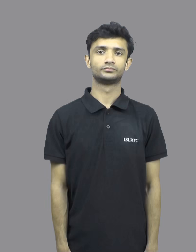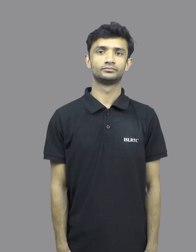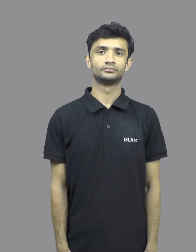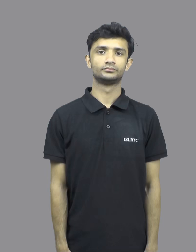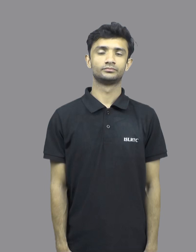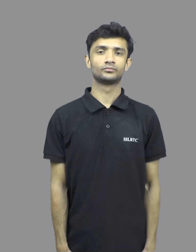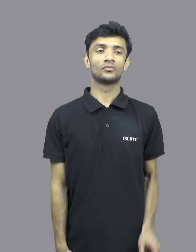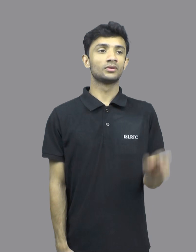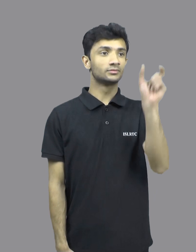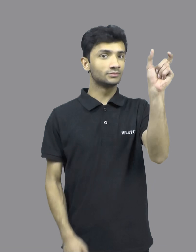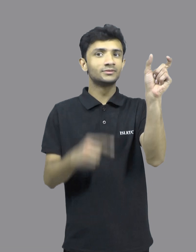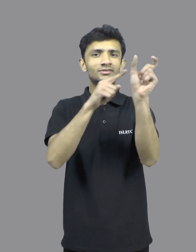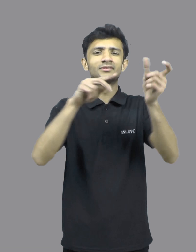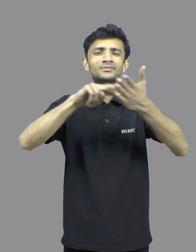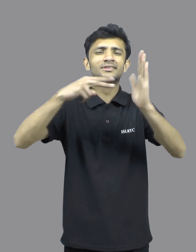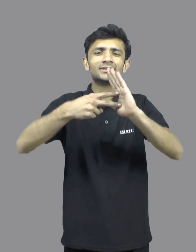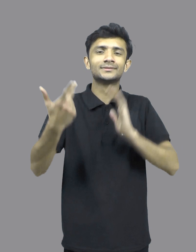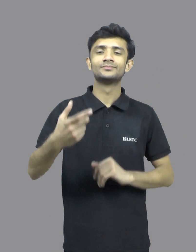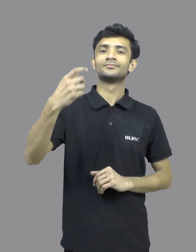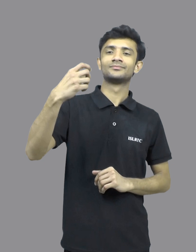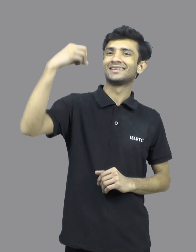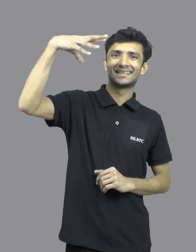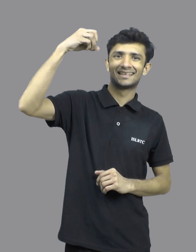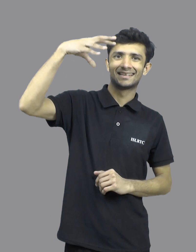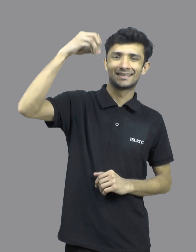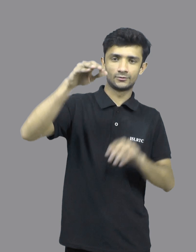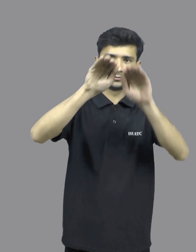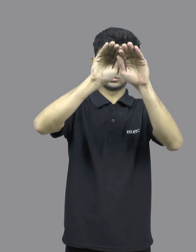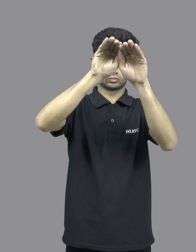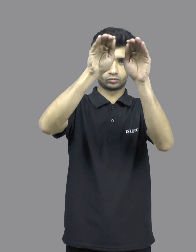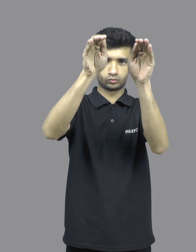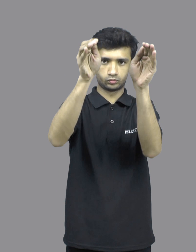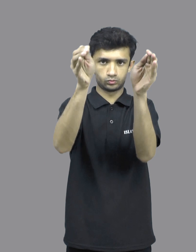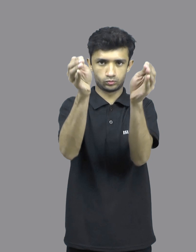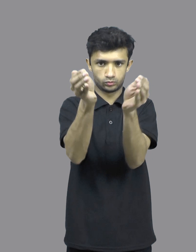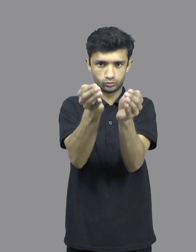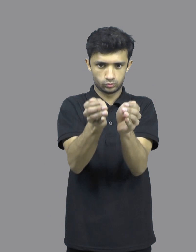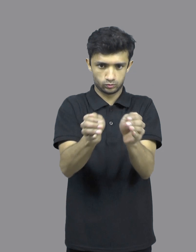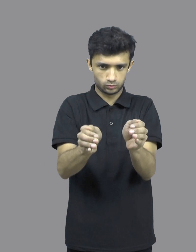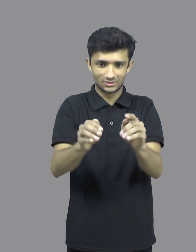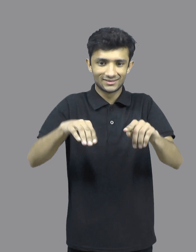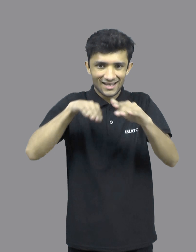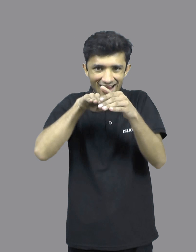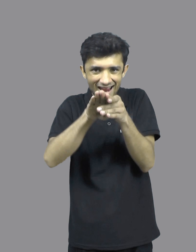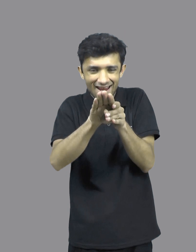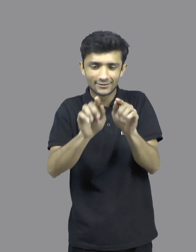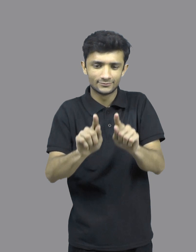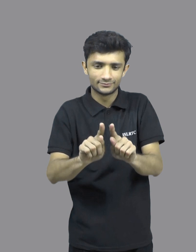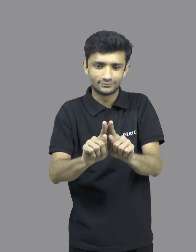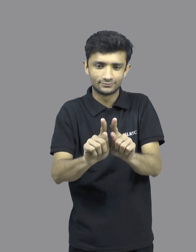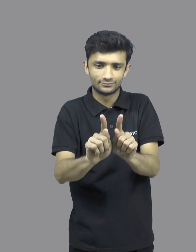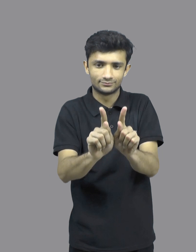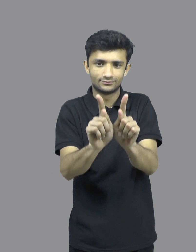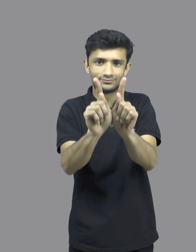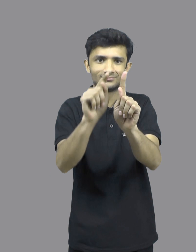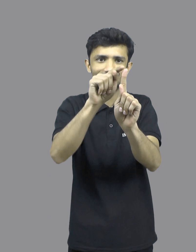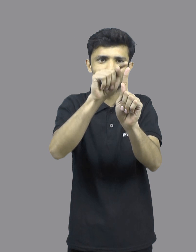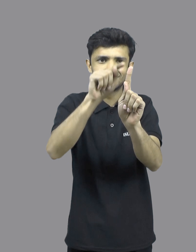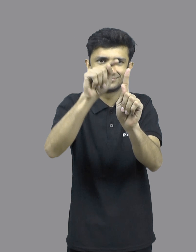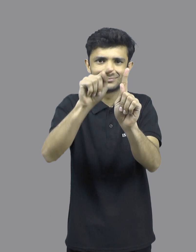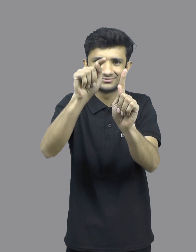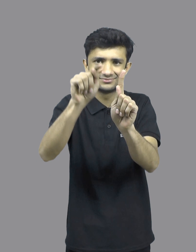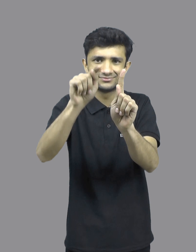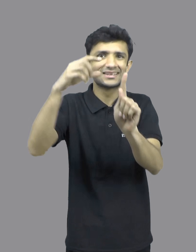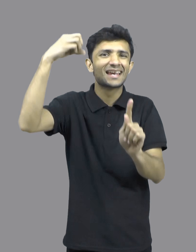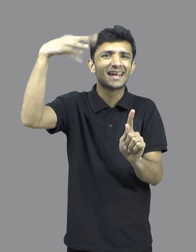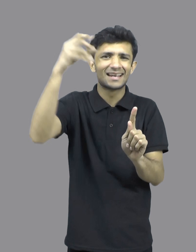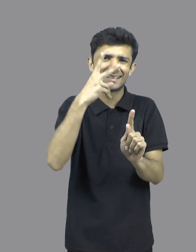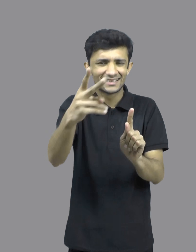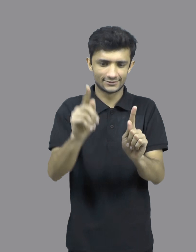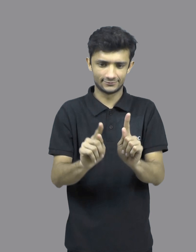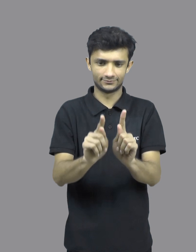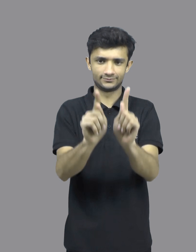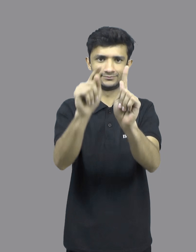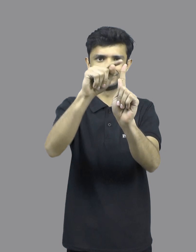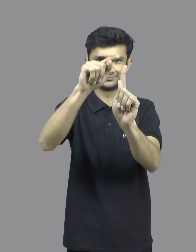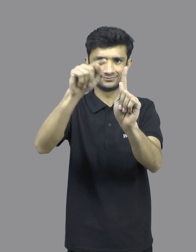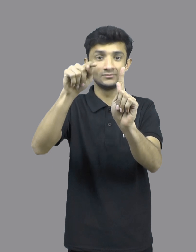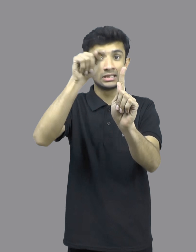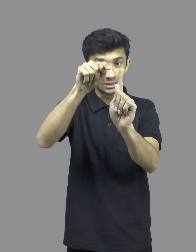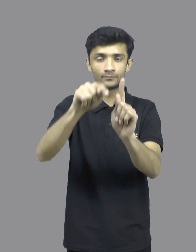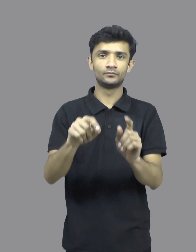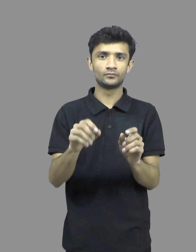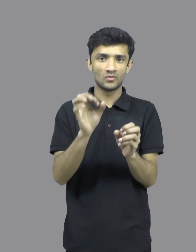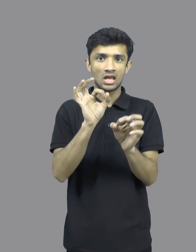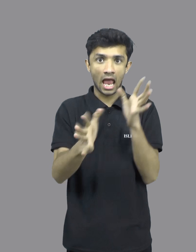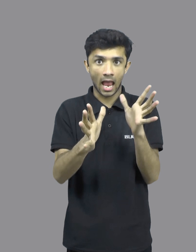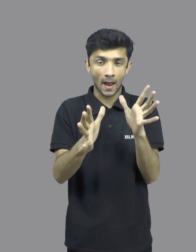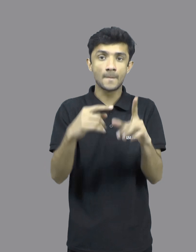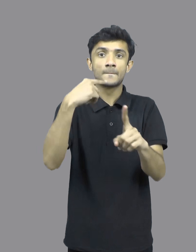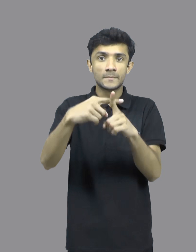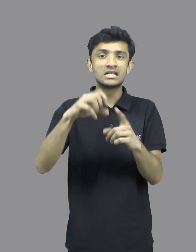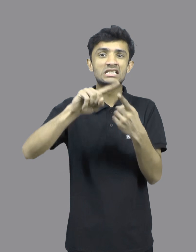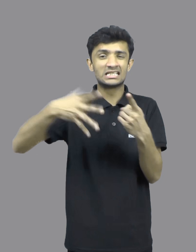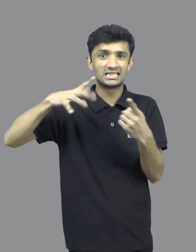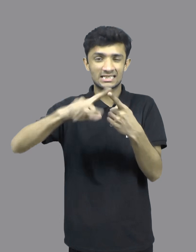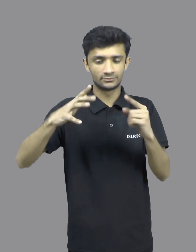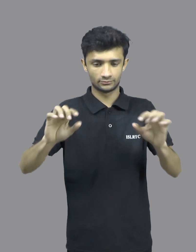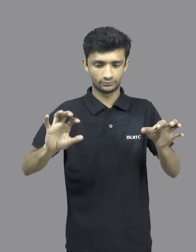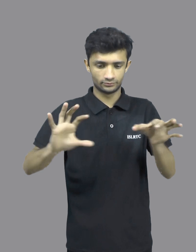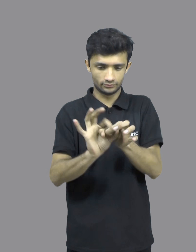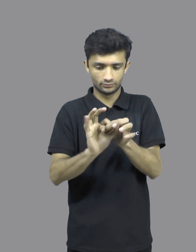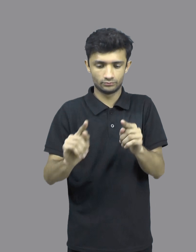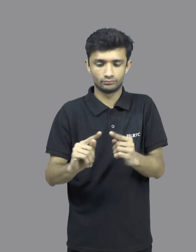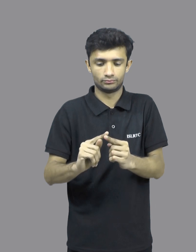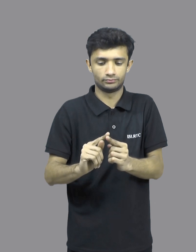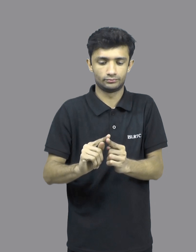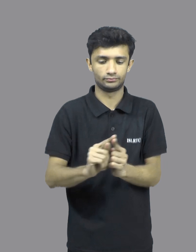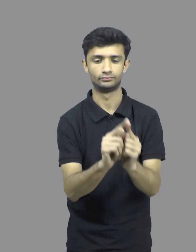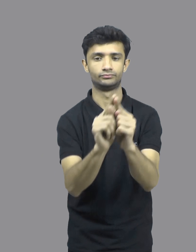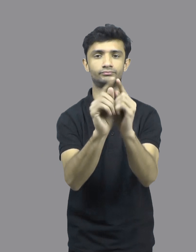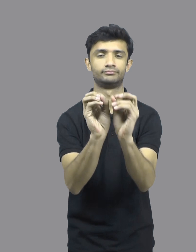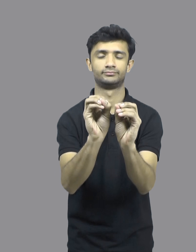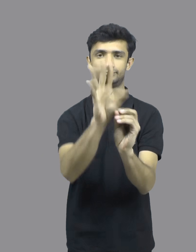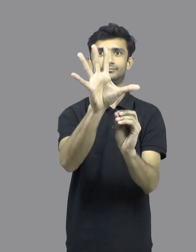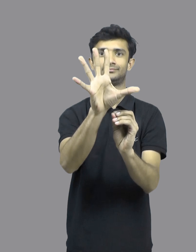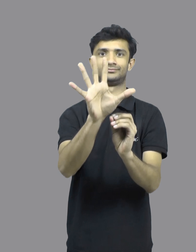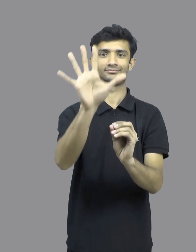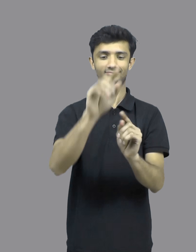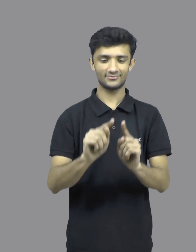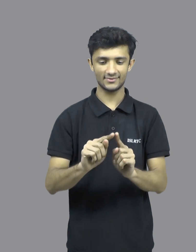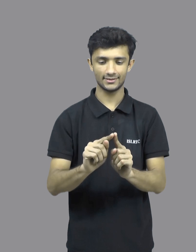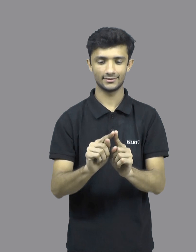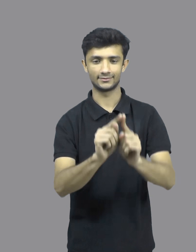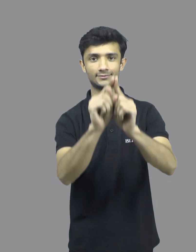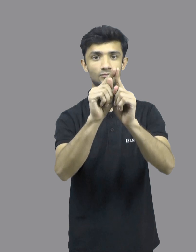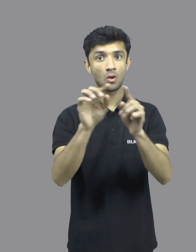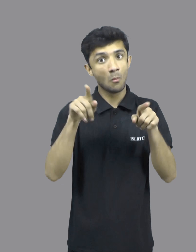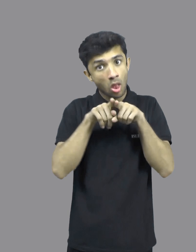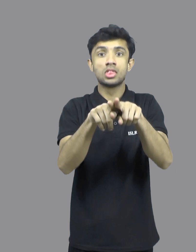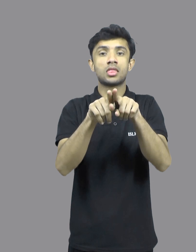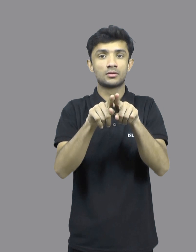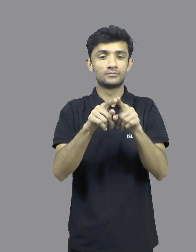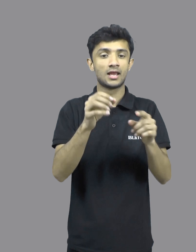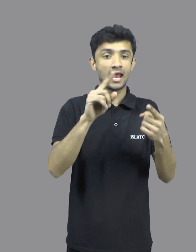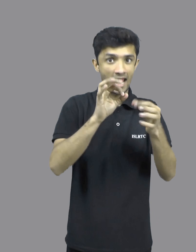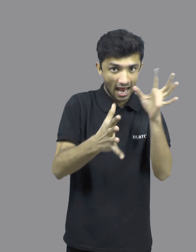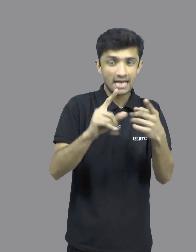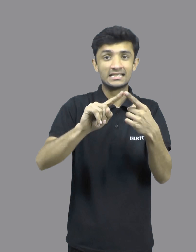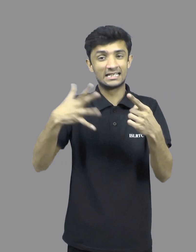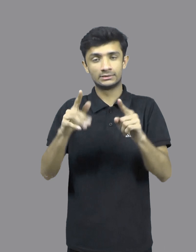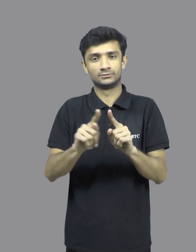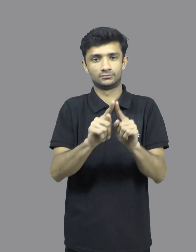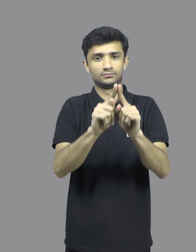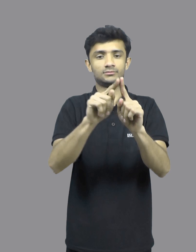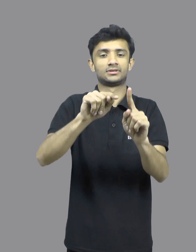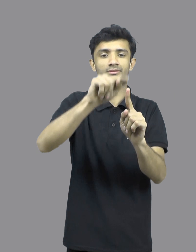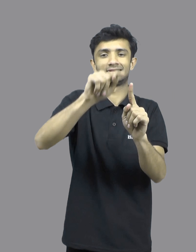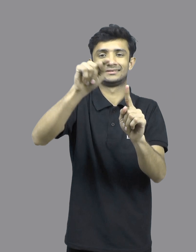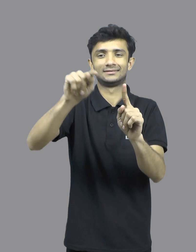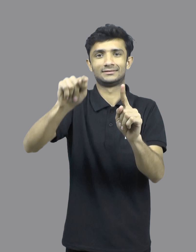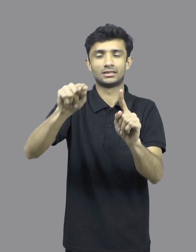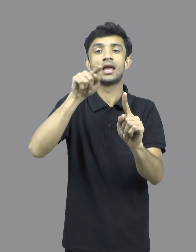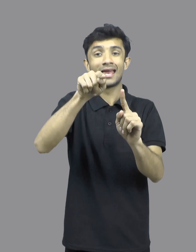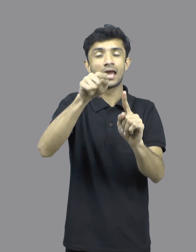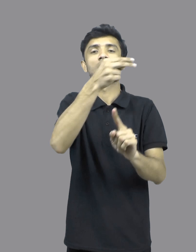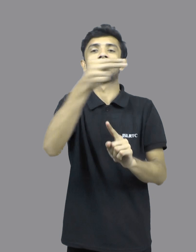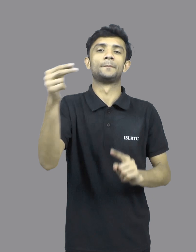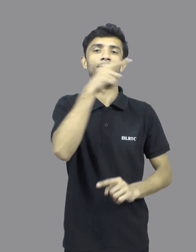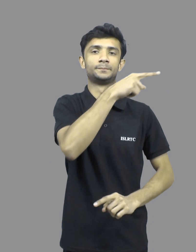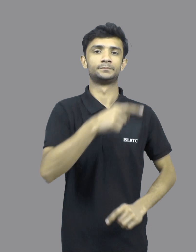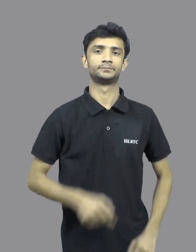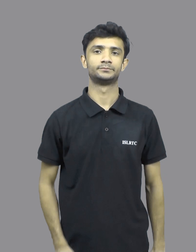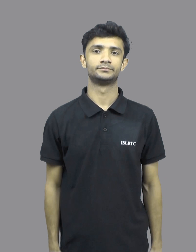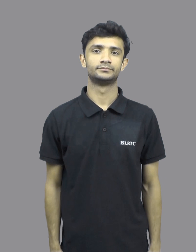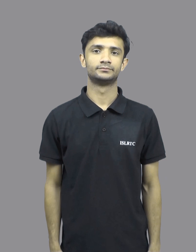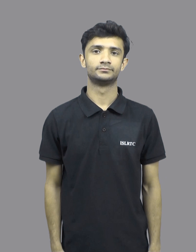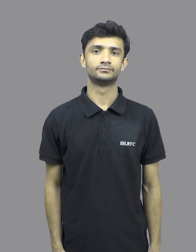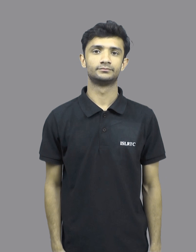Filament